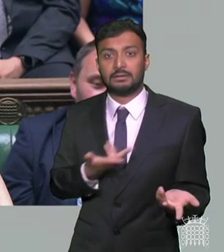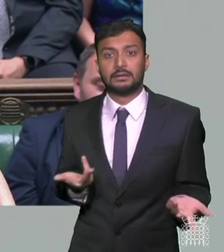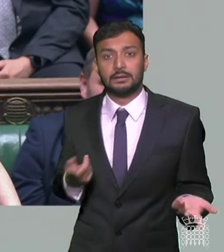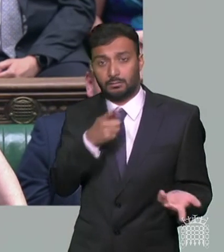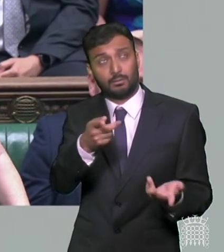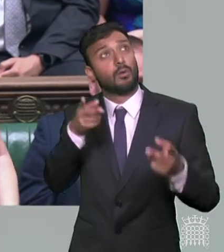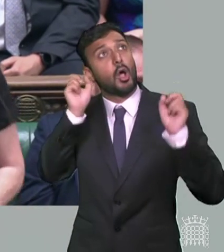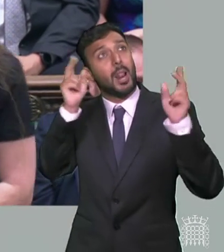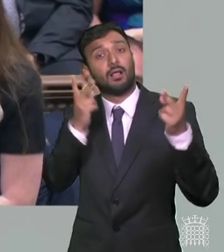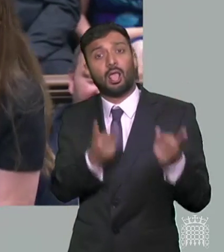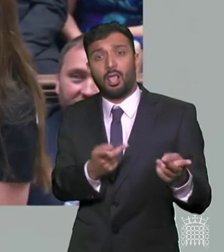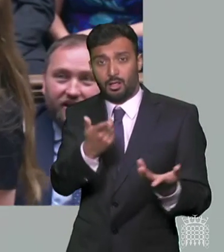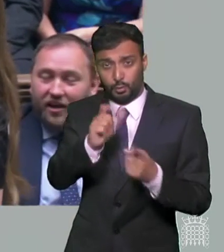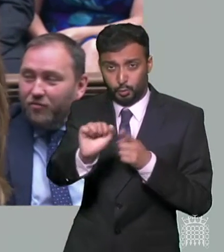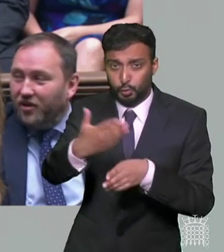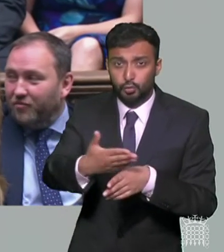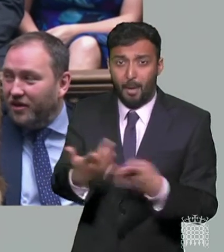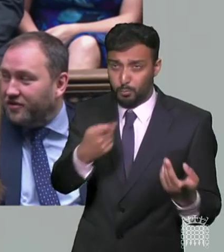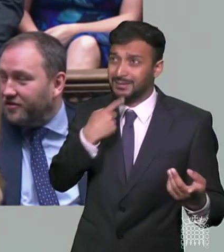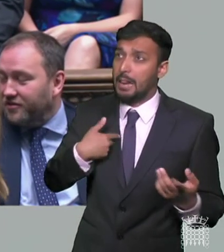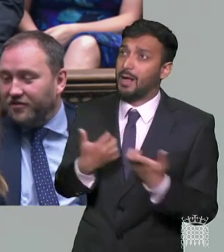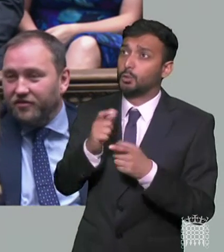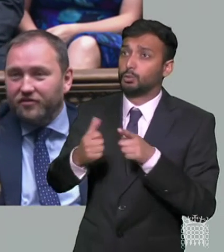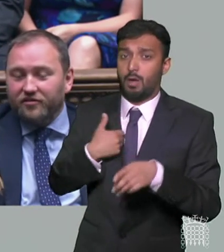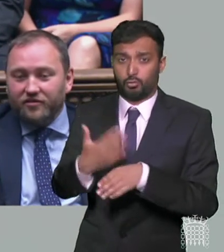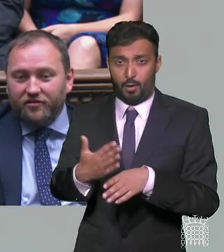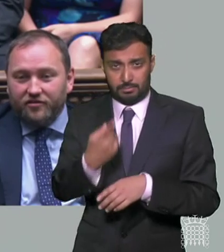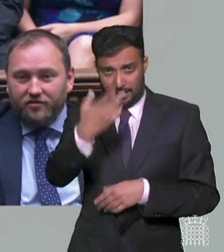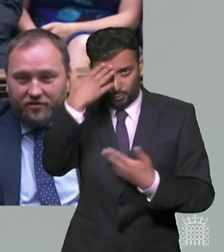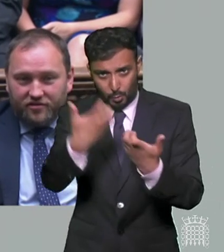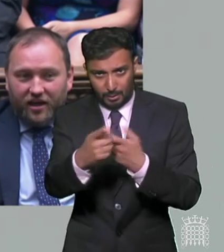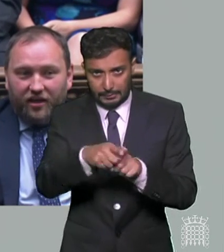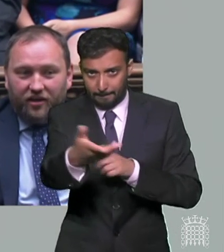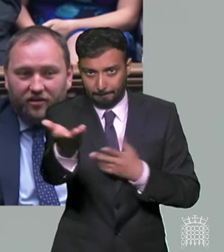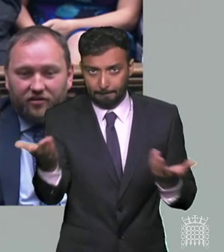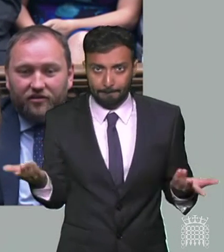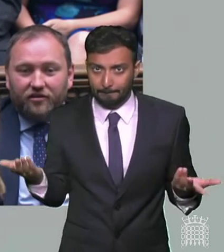I take no lectures from him when it comes to doing my job.